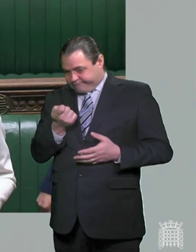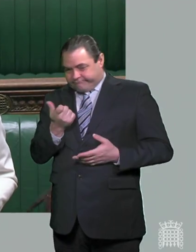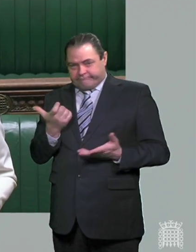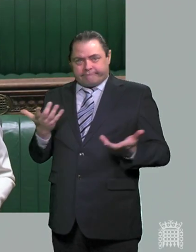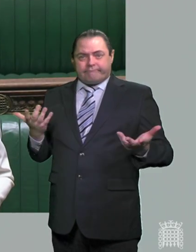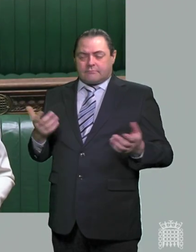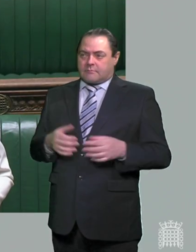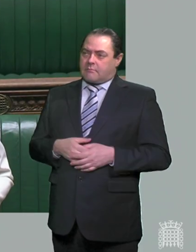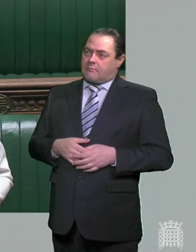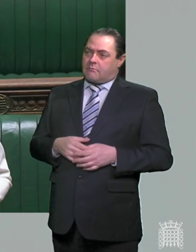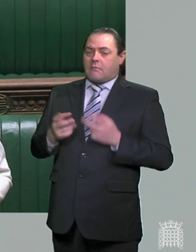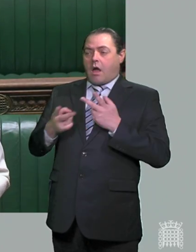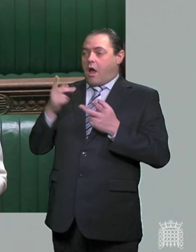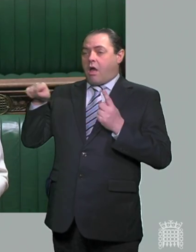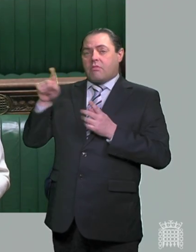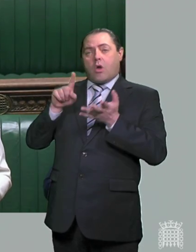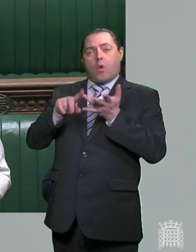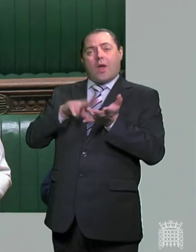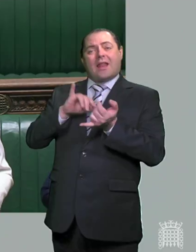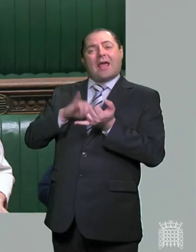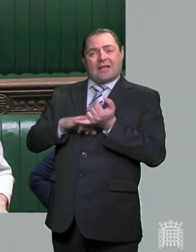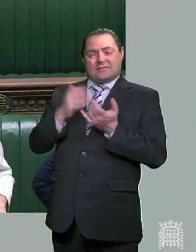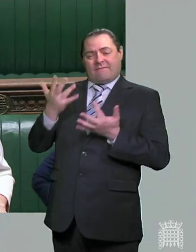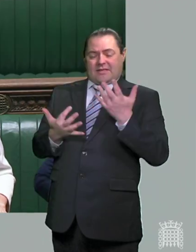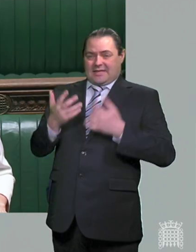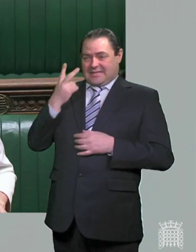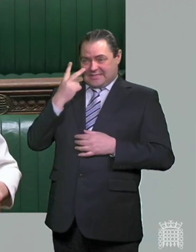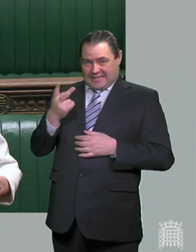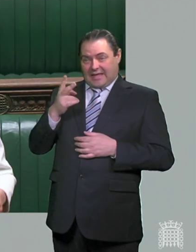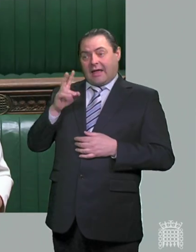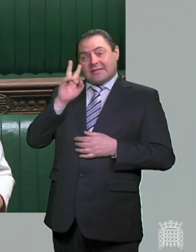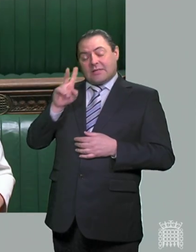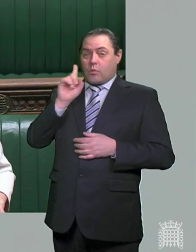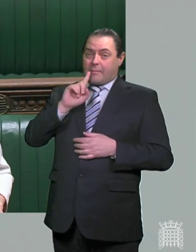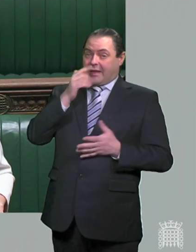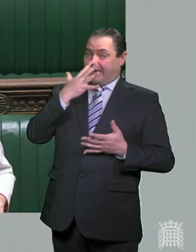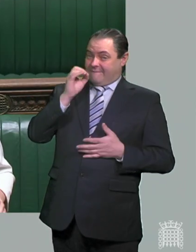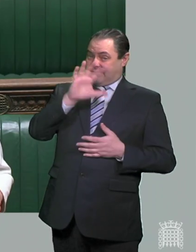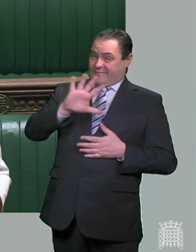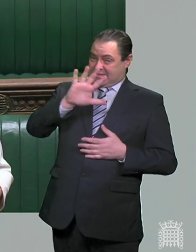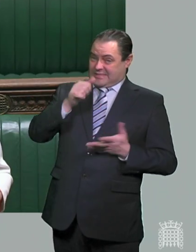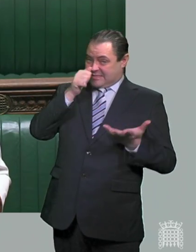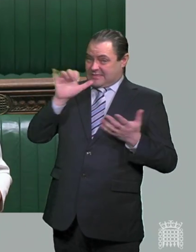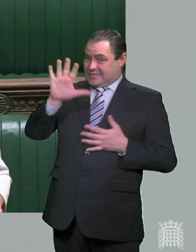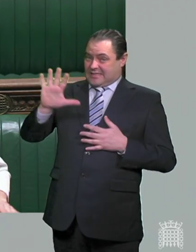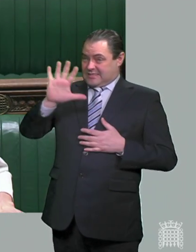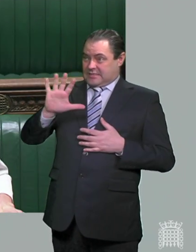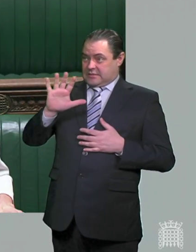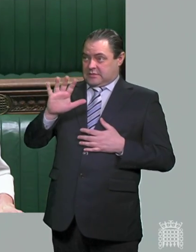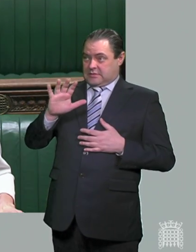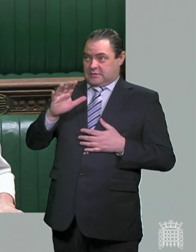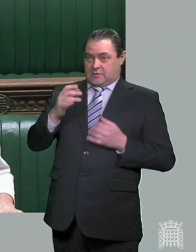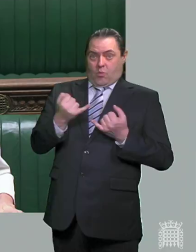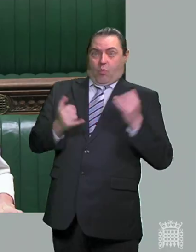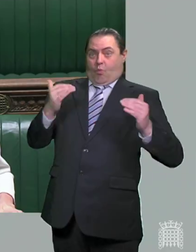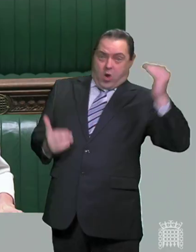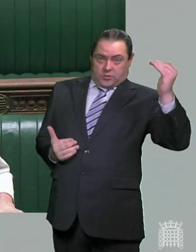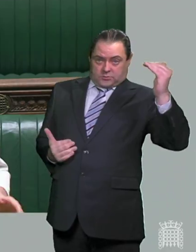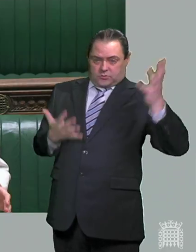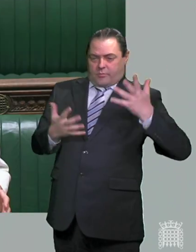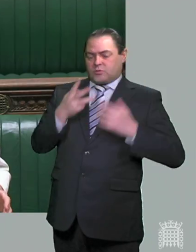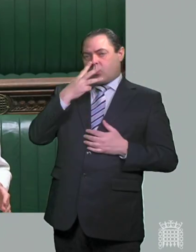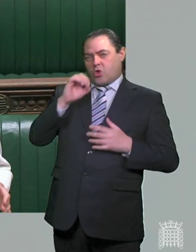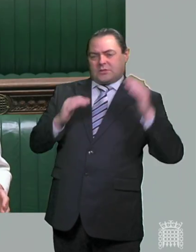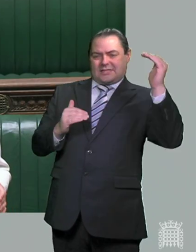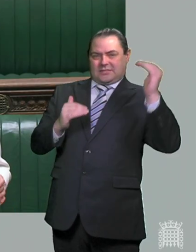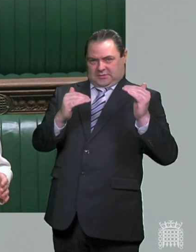Other figures from the Office for National Statistics show that the gender pay gap for women in their 50s and 60s is nearly four times higher than it is for those in their 30s.